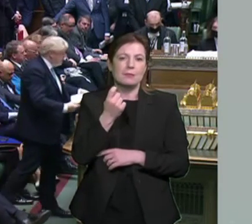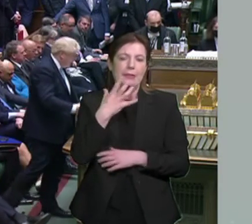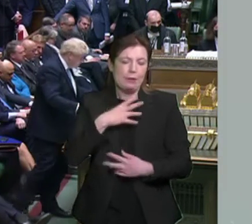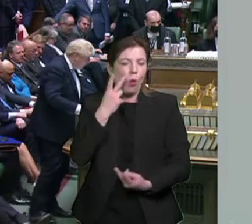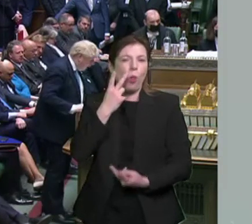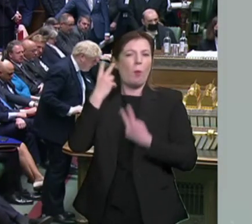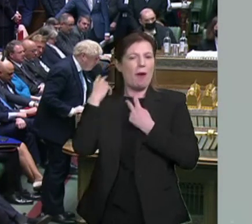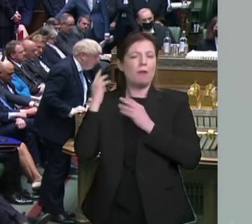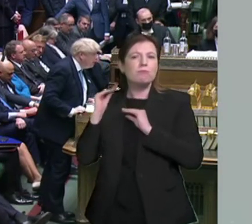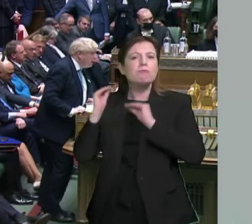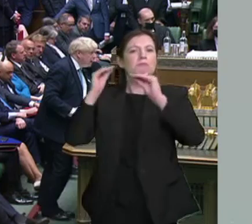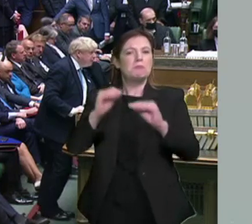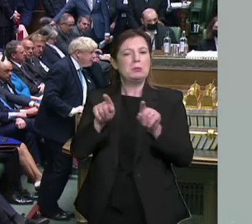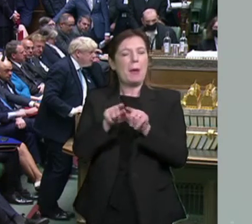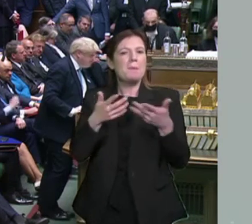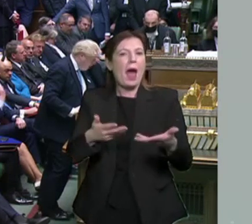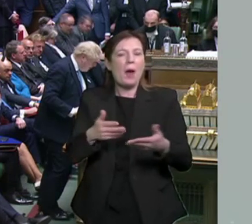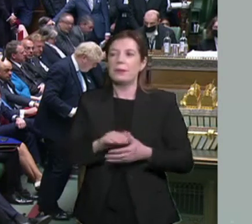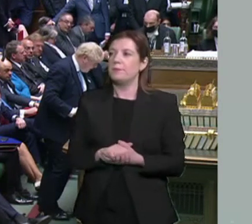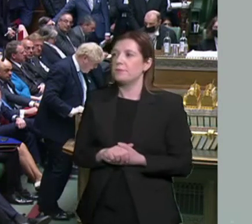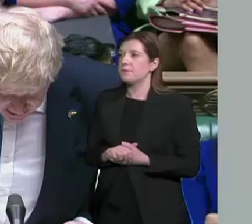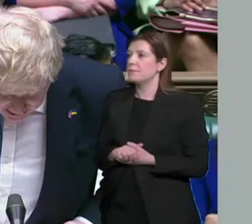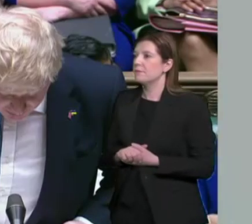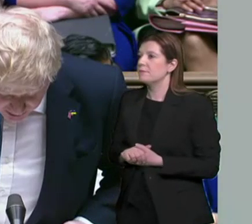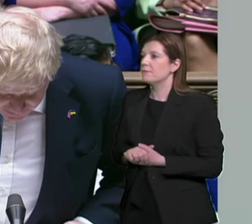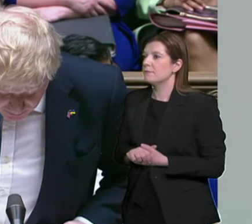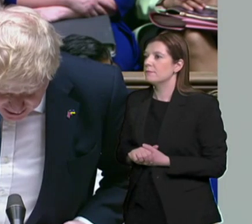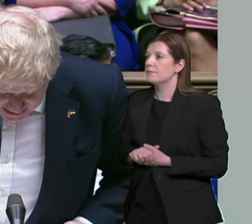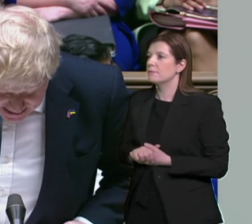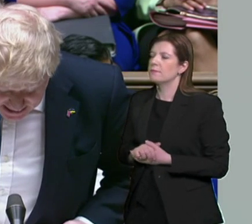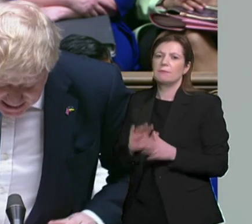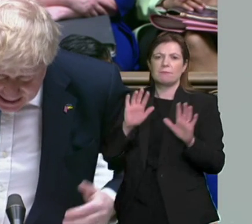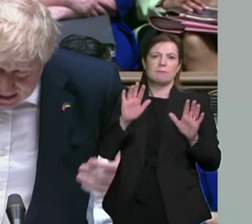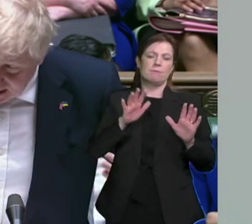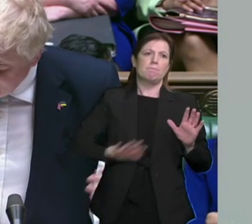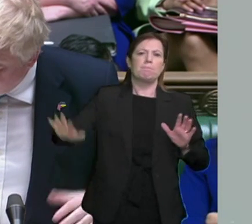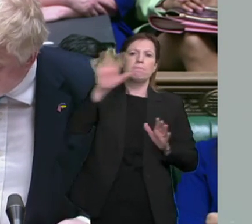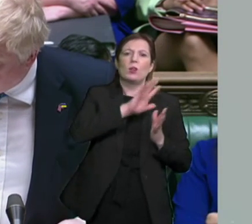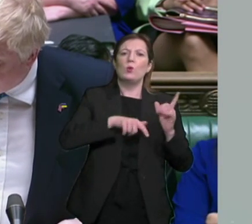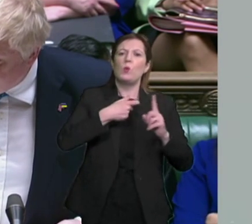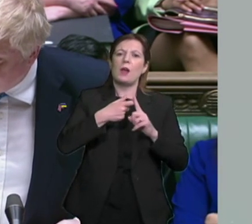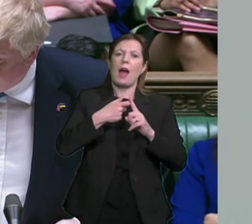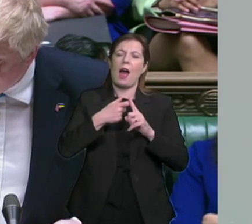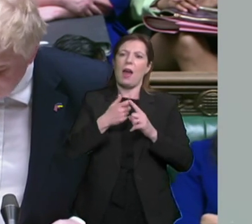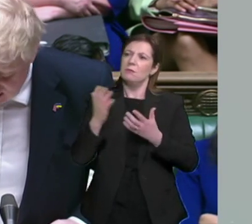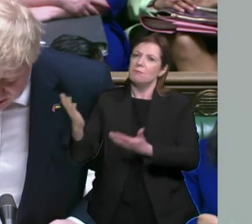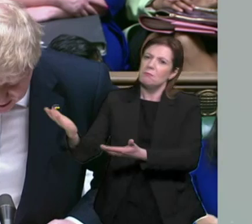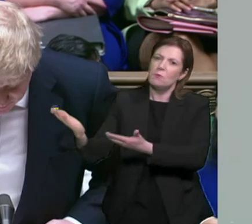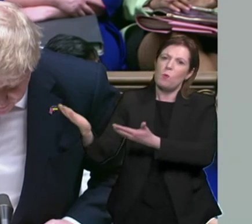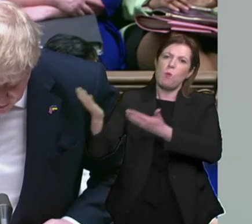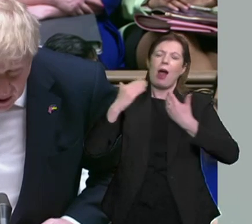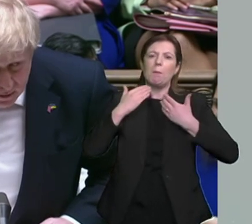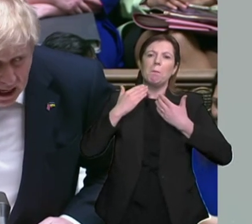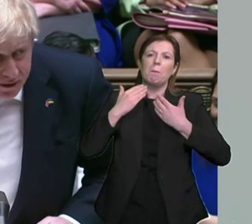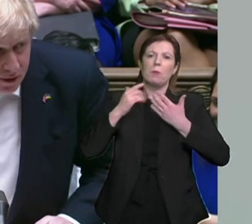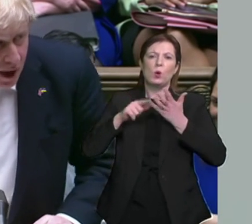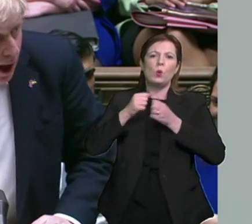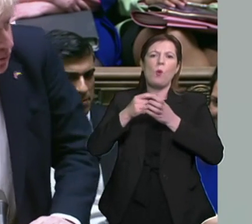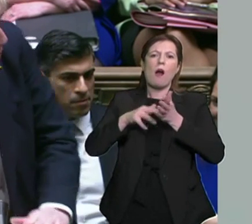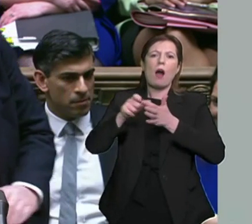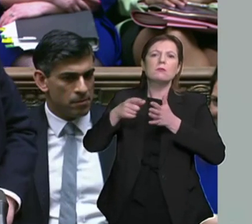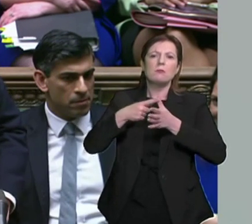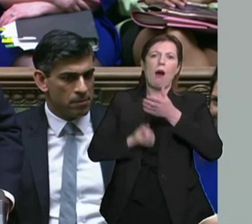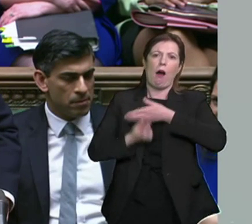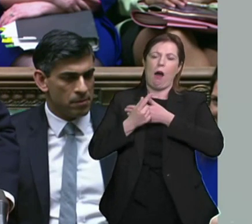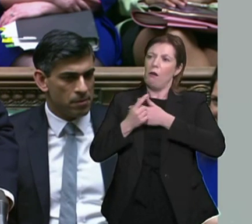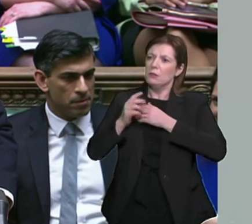Yes, I think the whole country can be proud of the way the UK welcomed people fleeing Idi Amin’s Uganda.